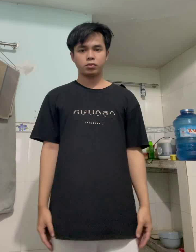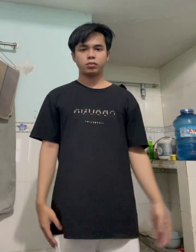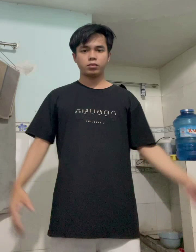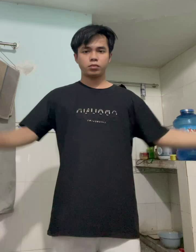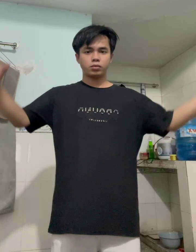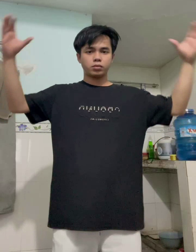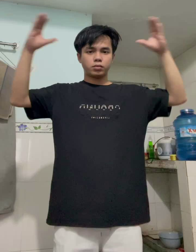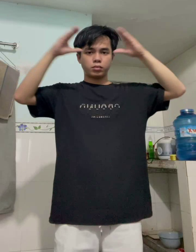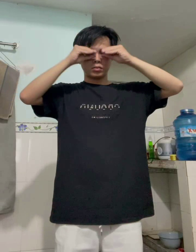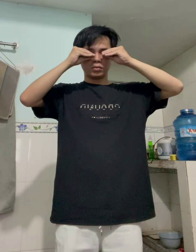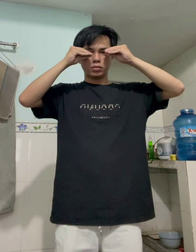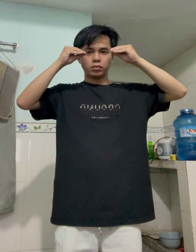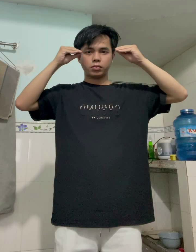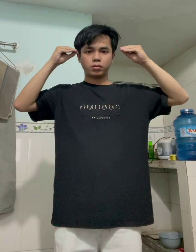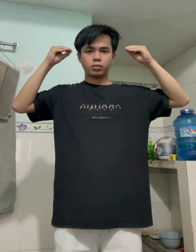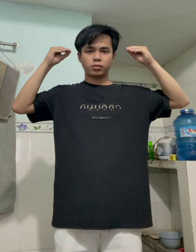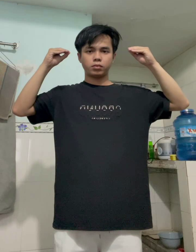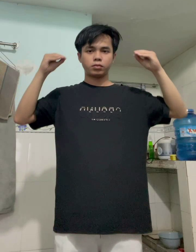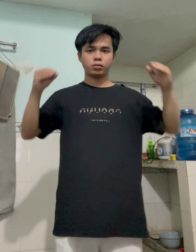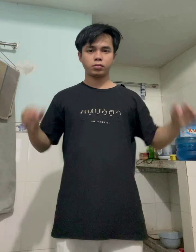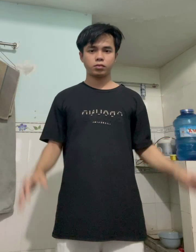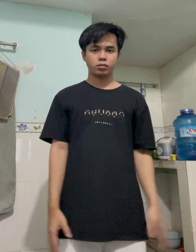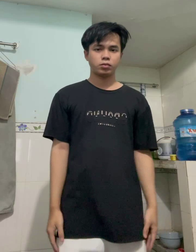buoi toi